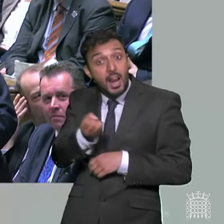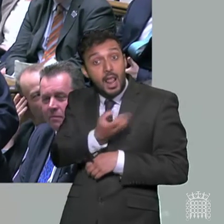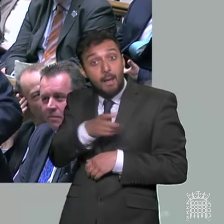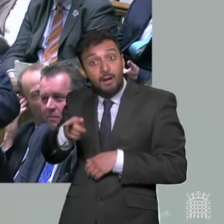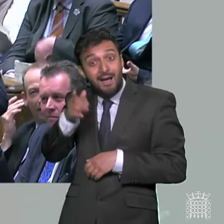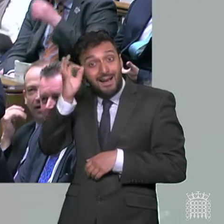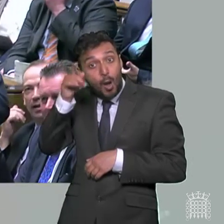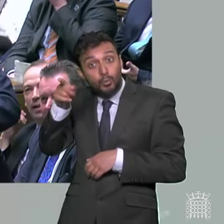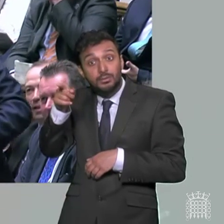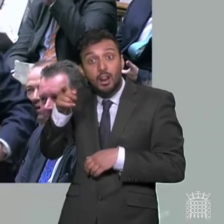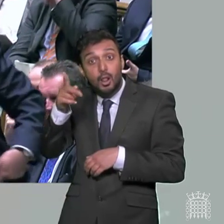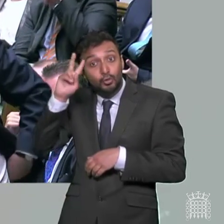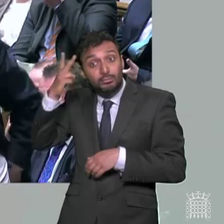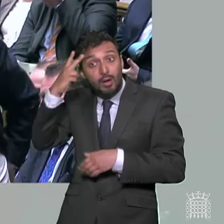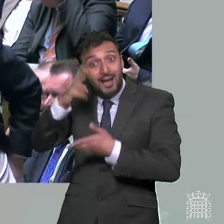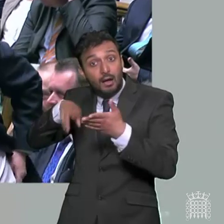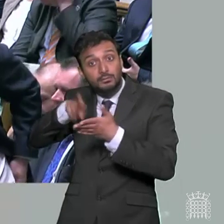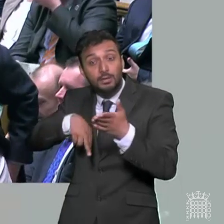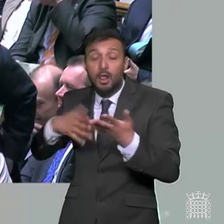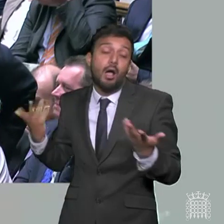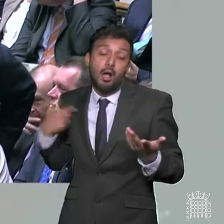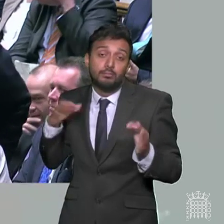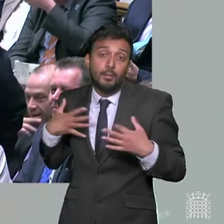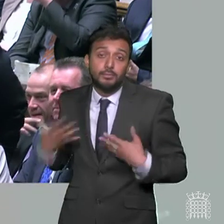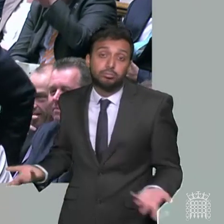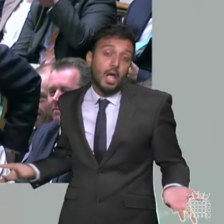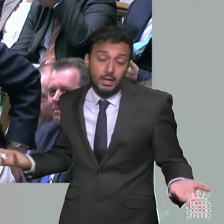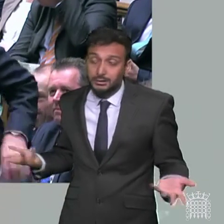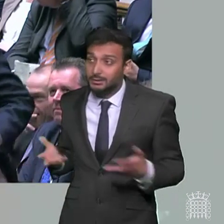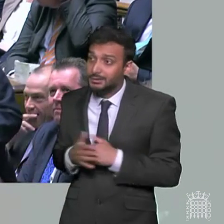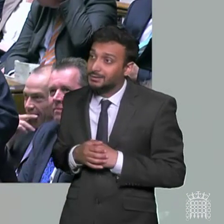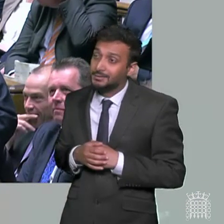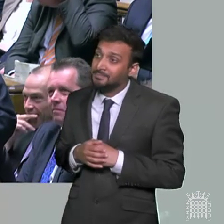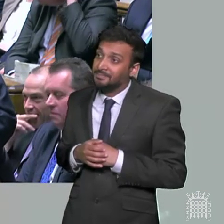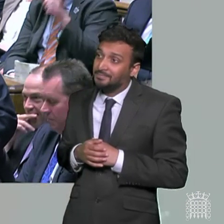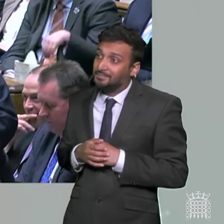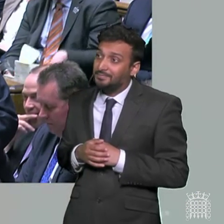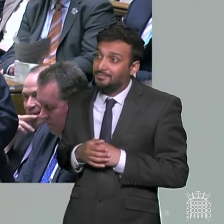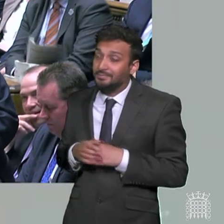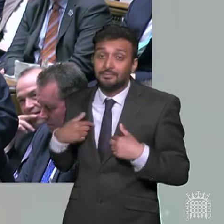I am not surprised.